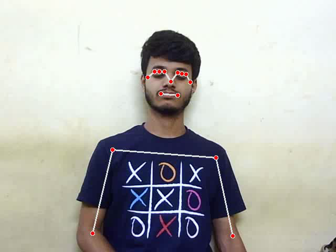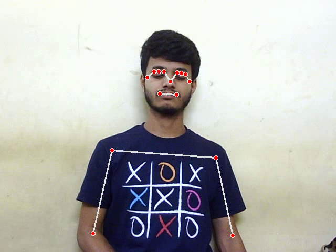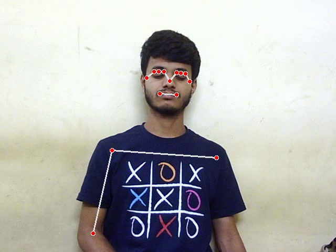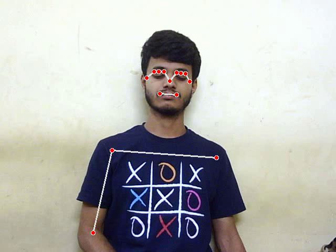your